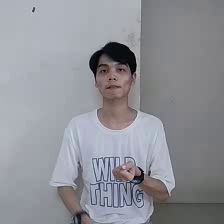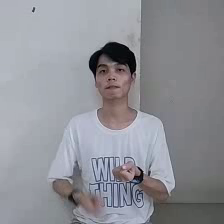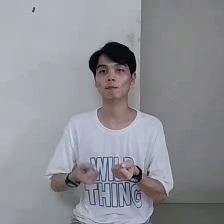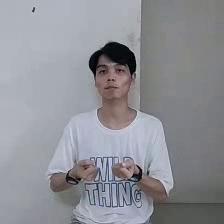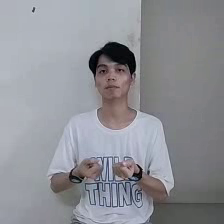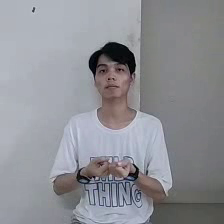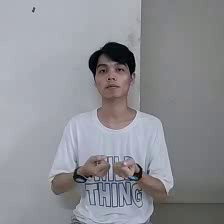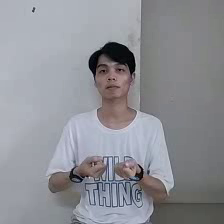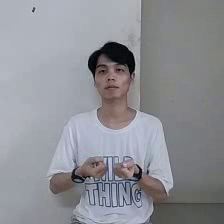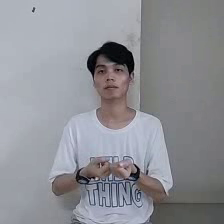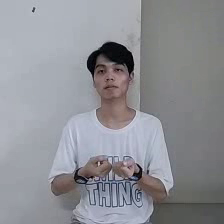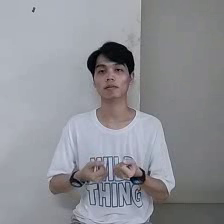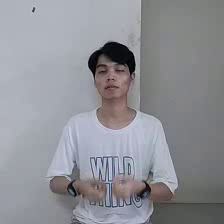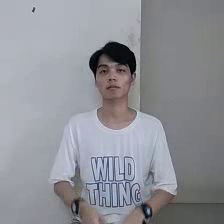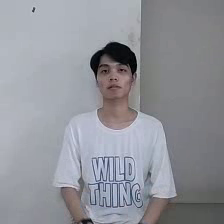Ủng hộ